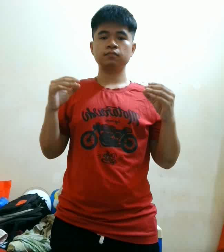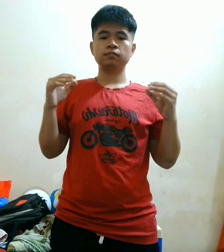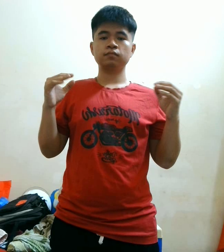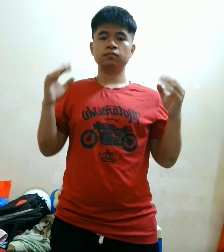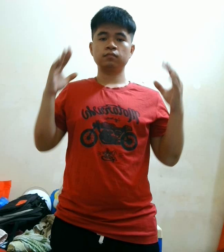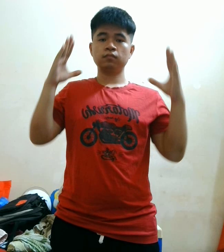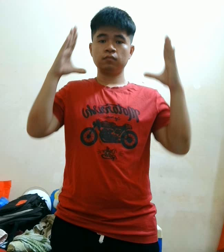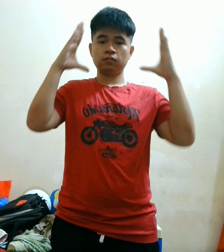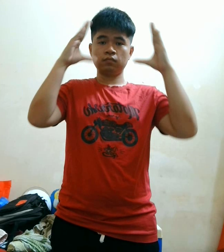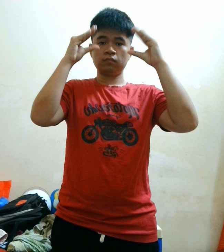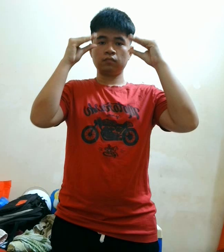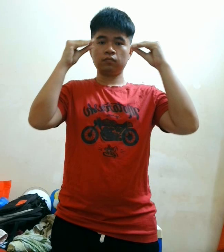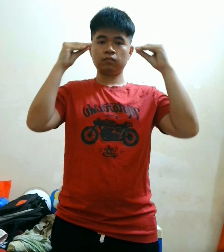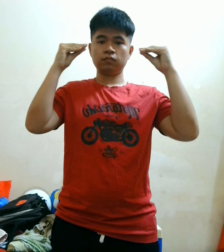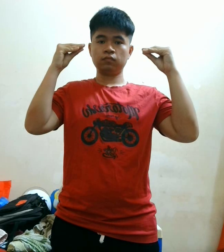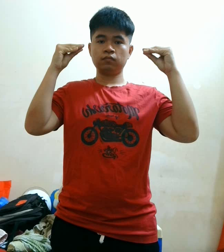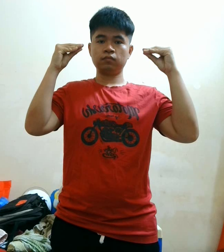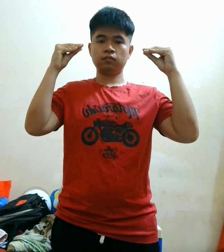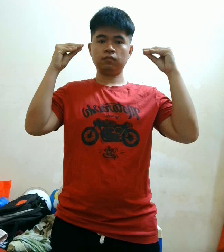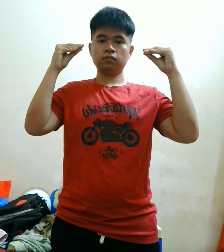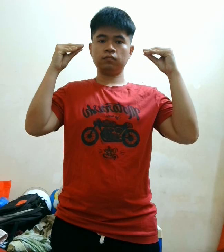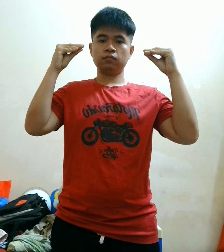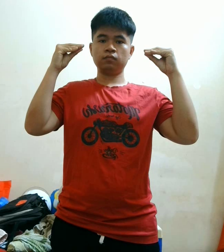buoi toi